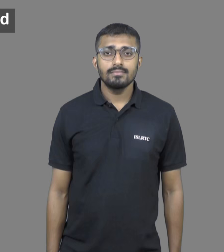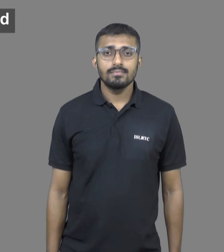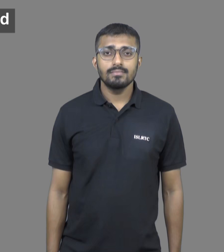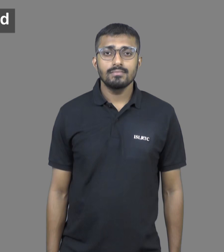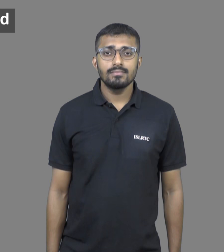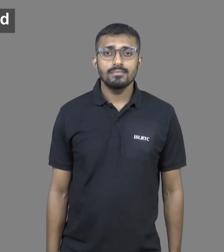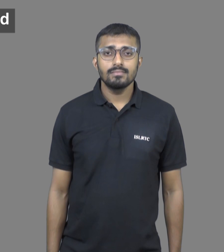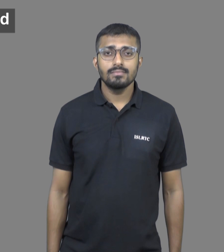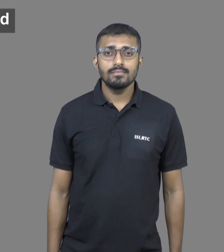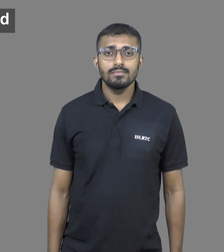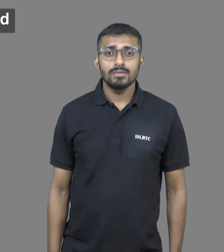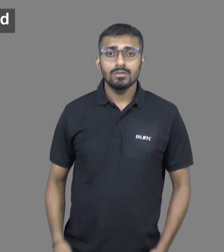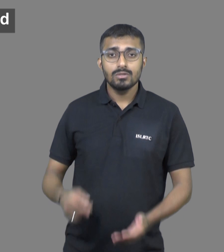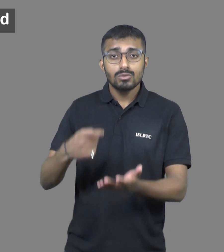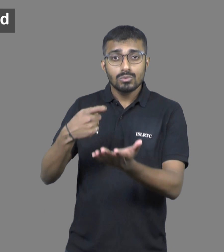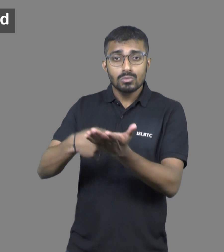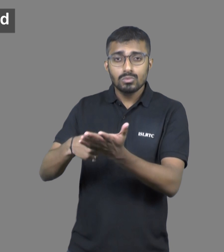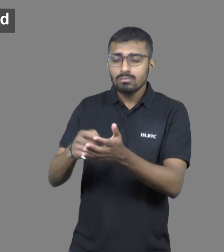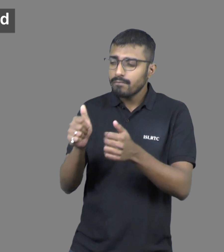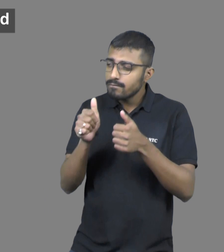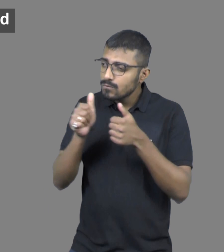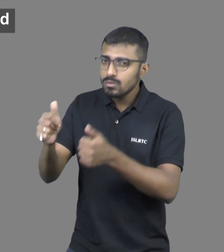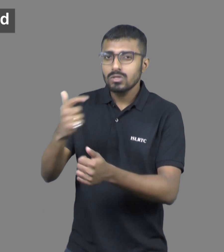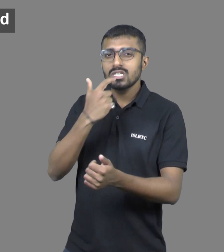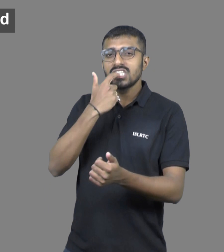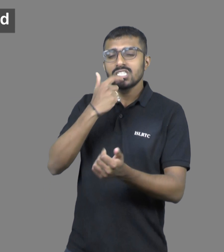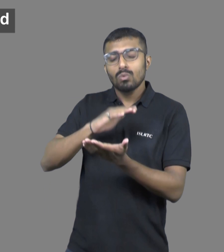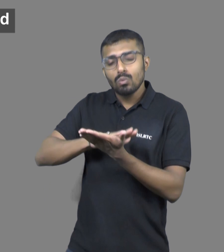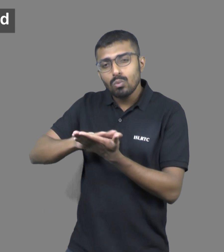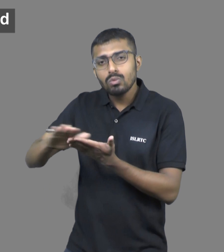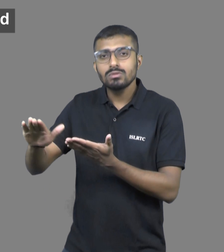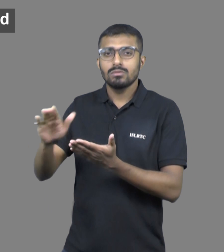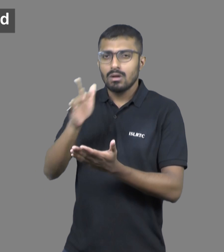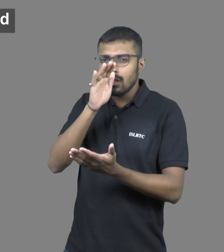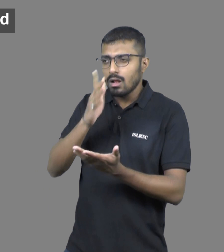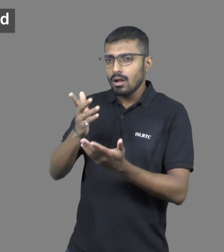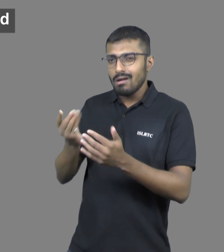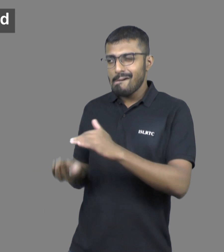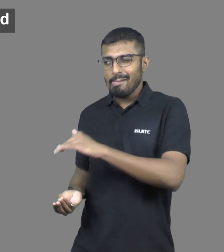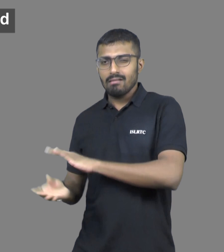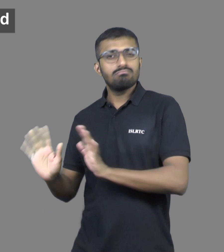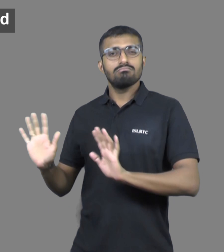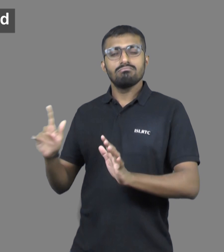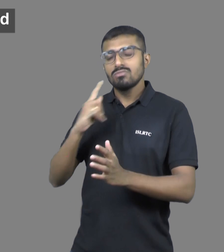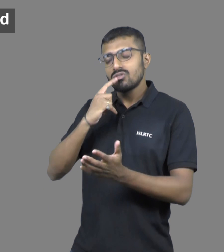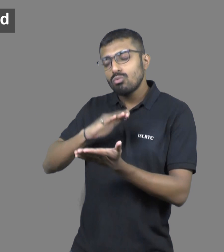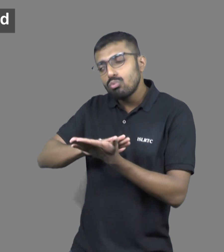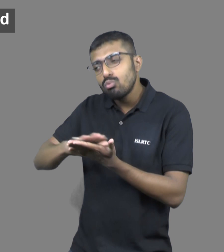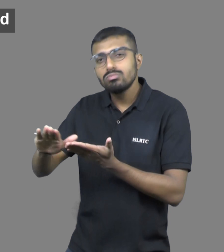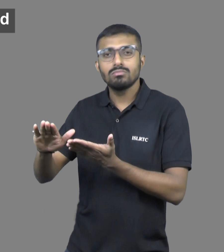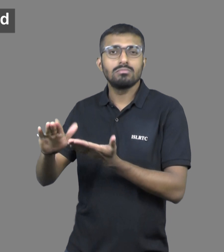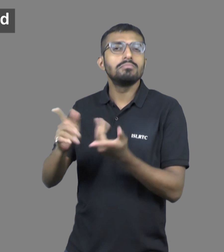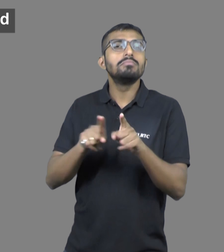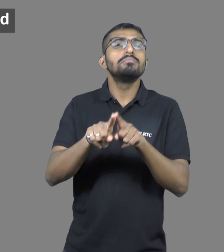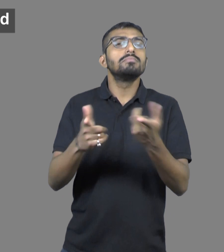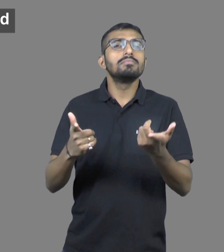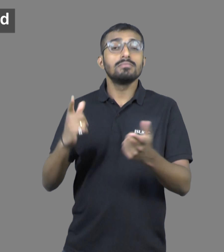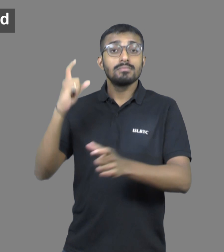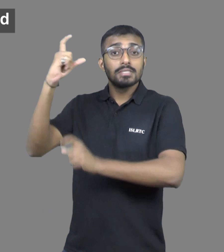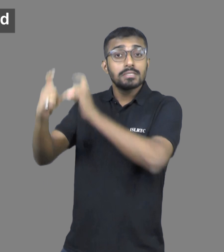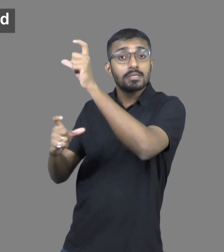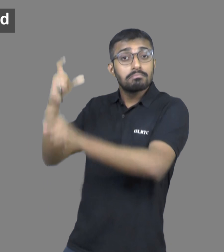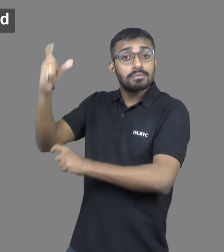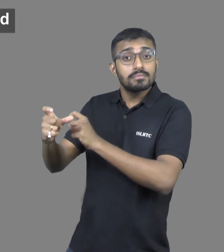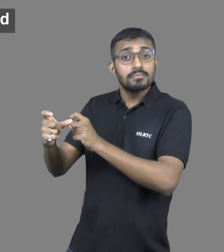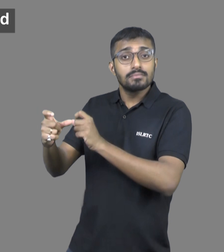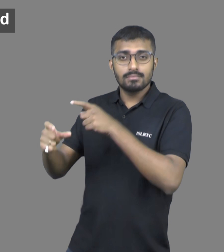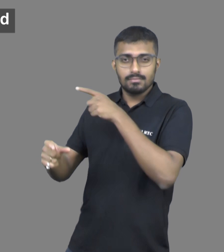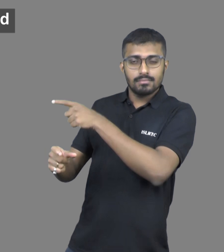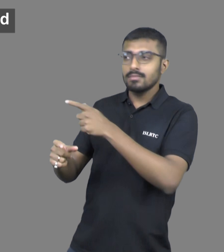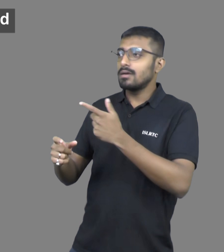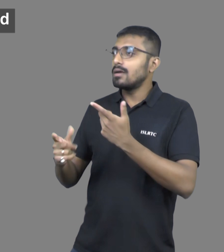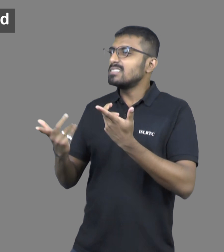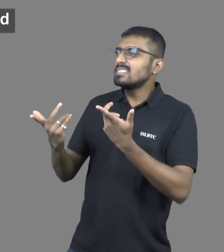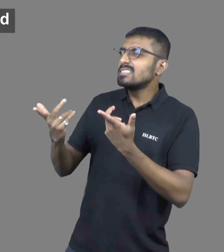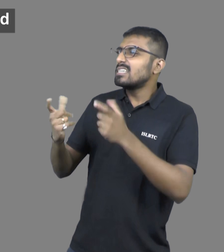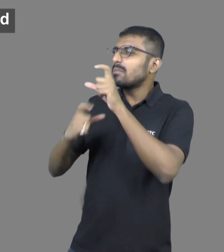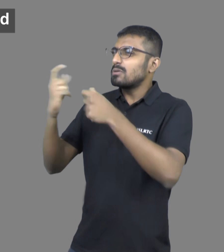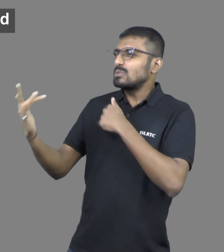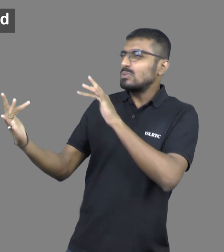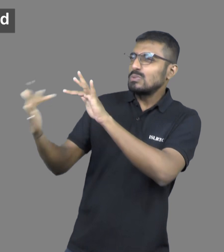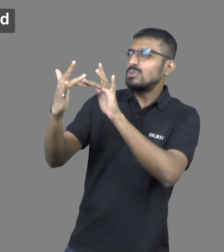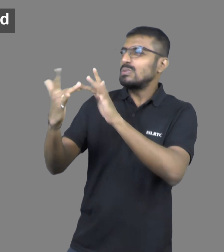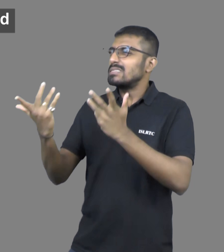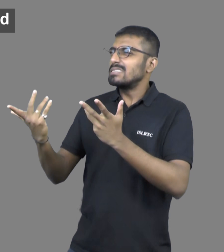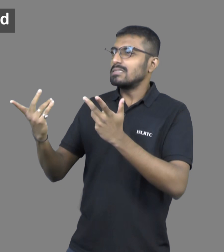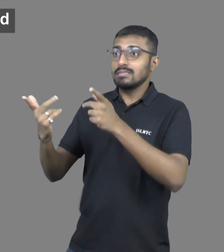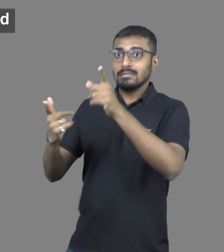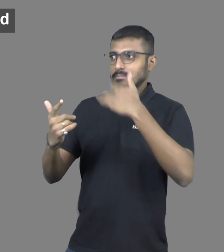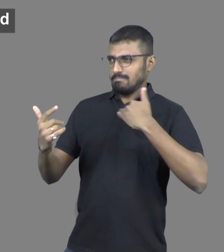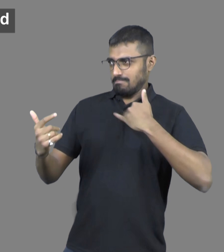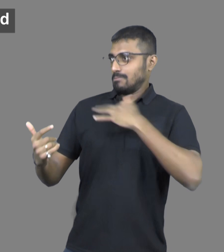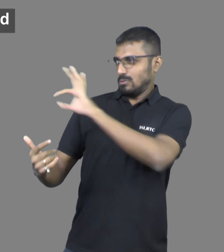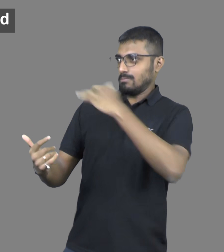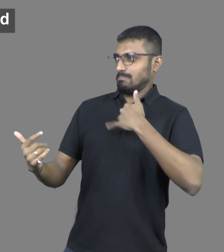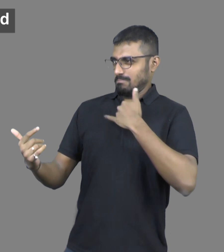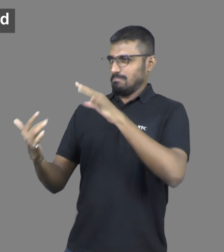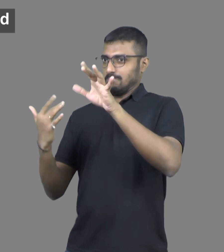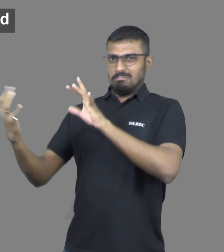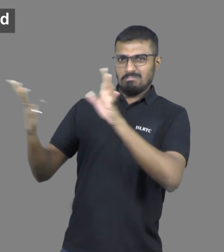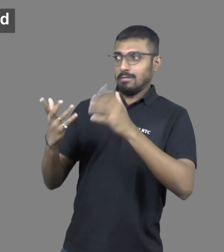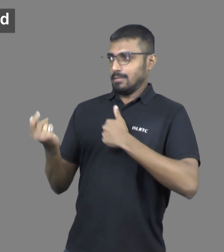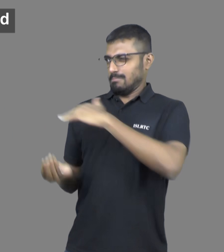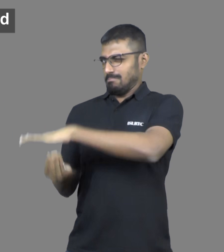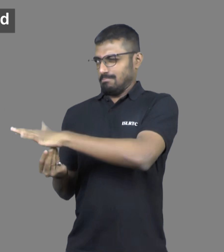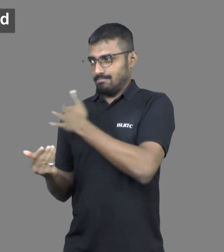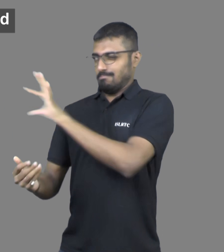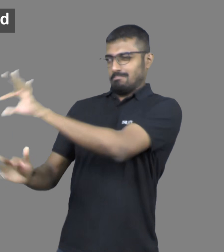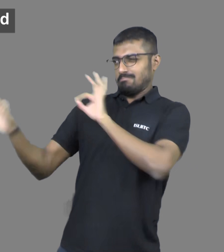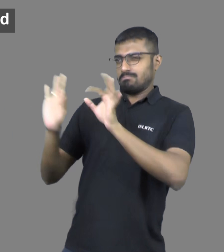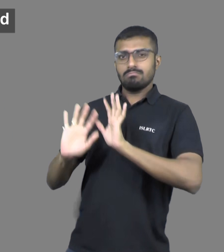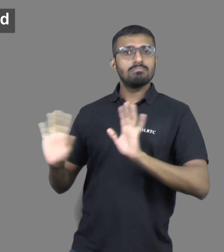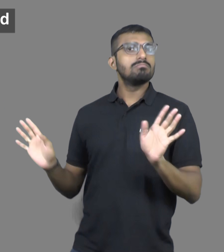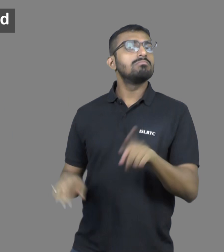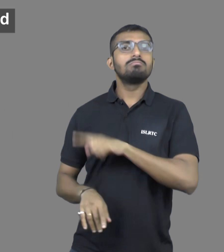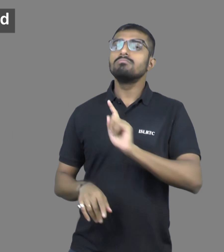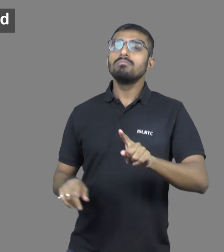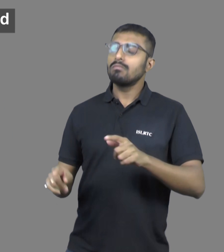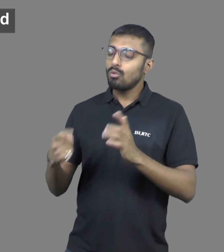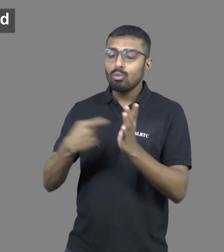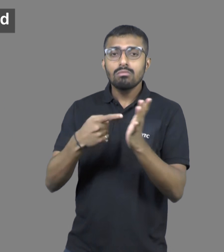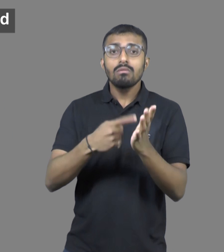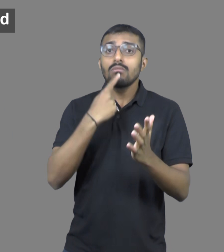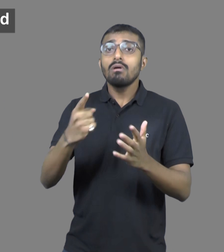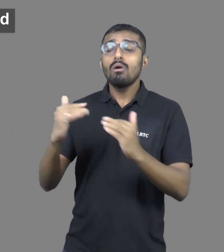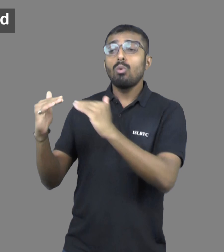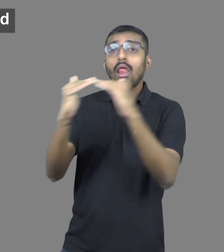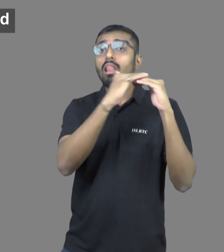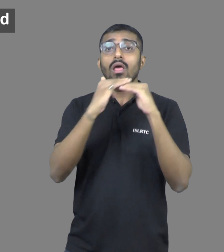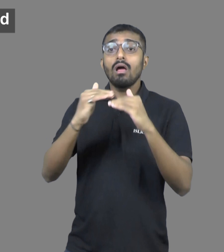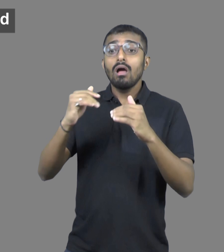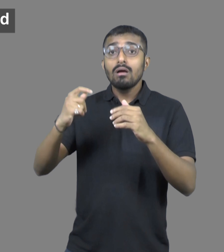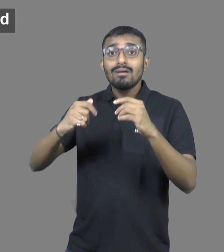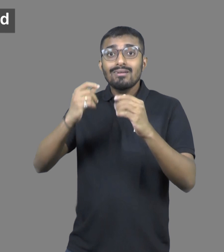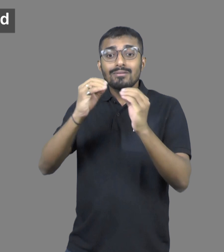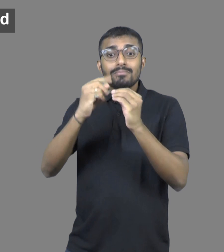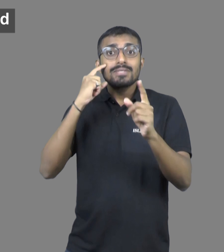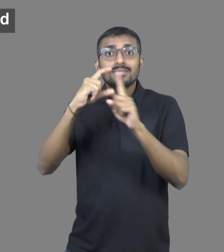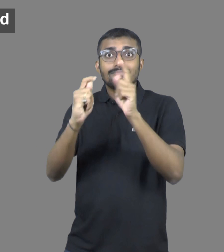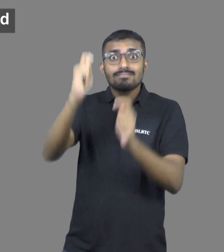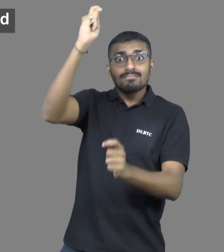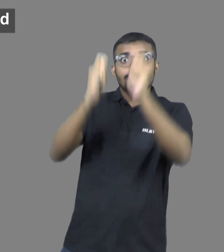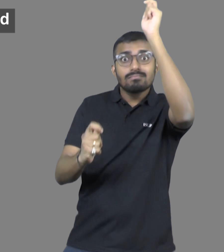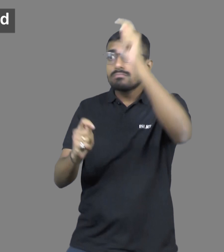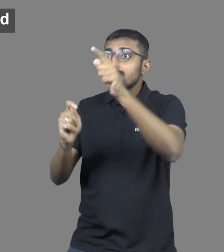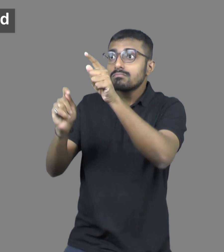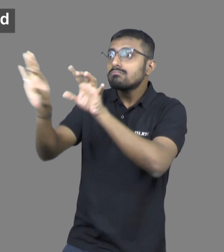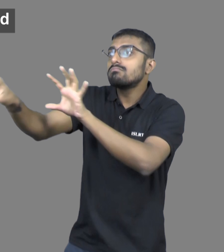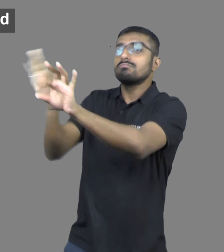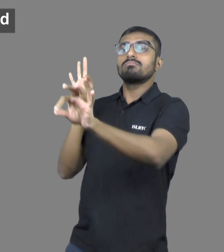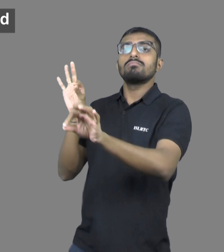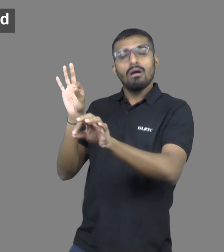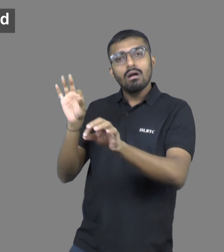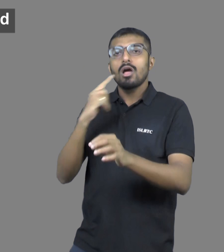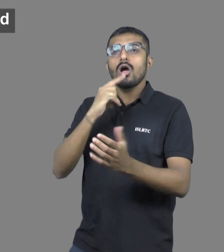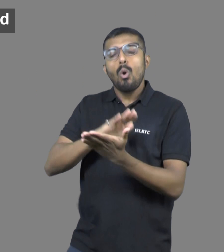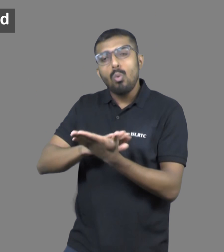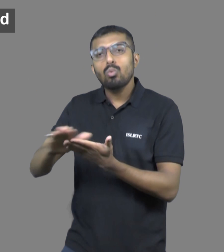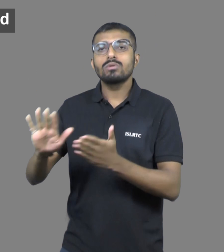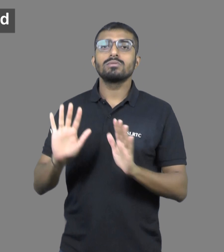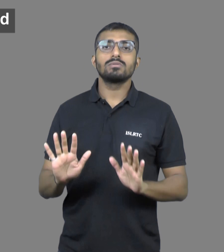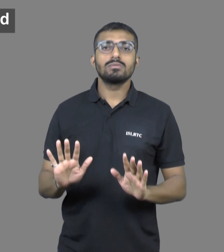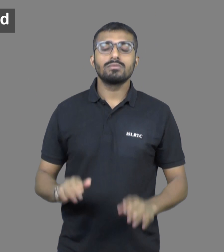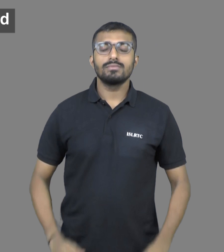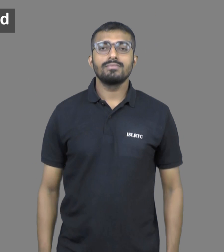Above board Honest Proper